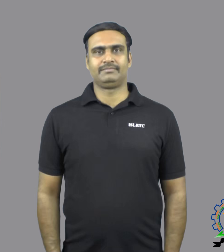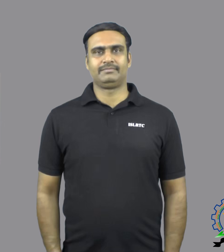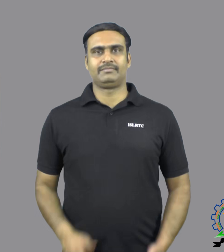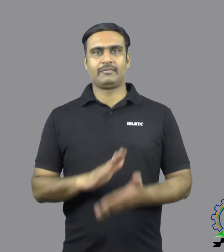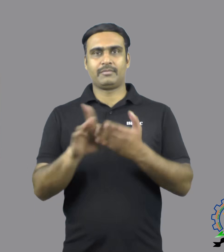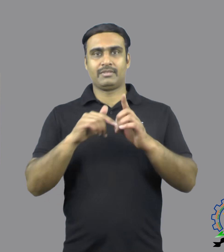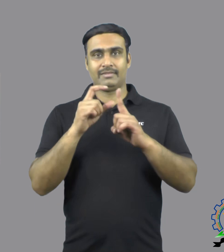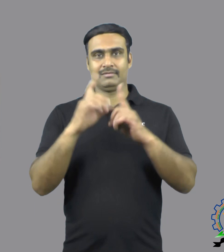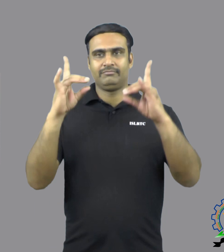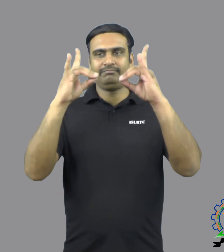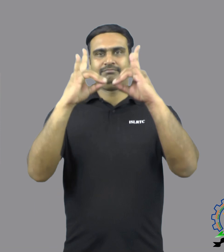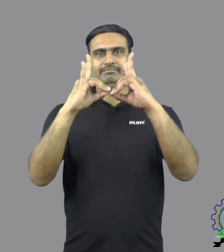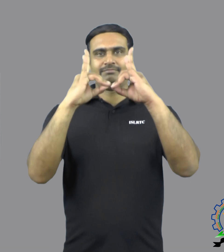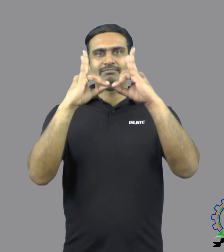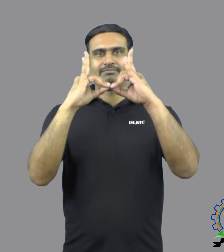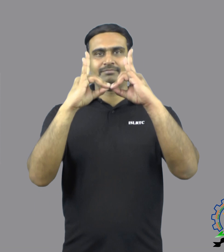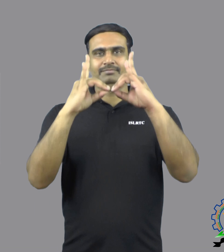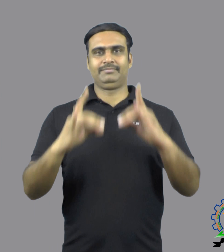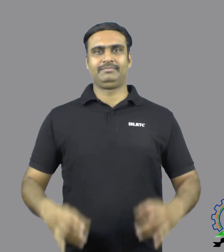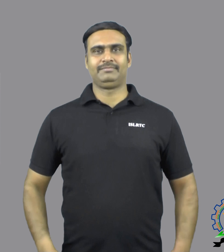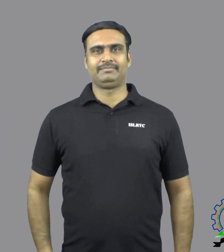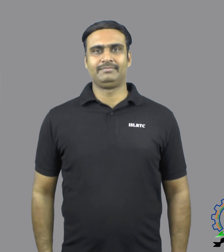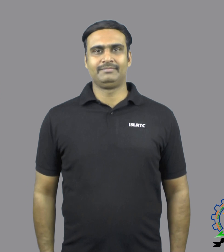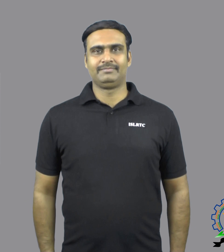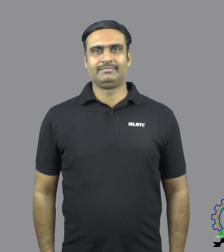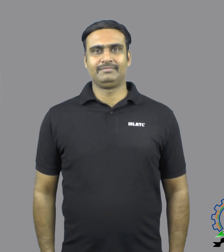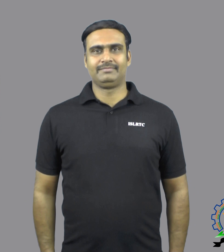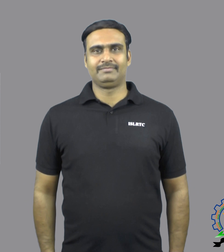Char Minar